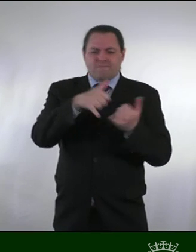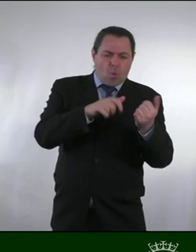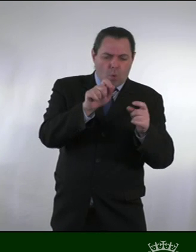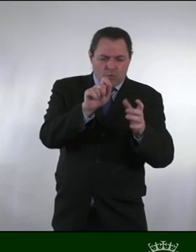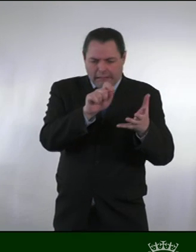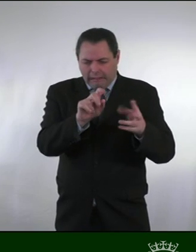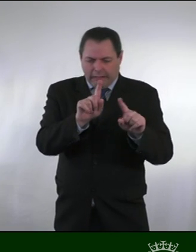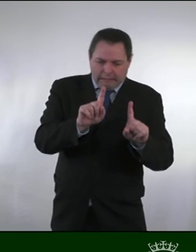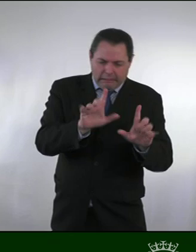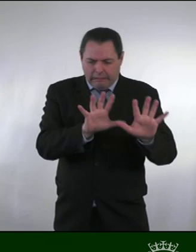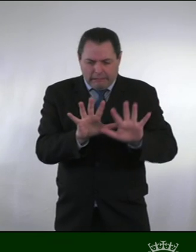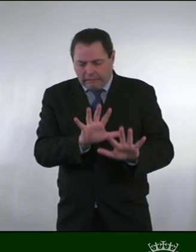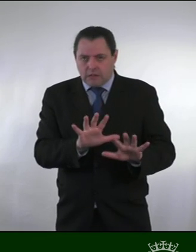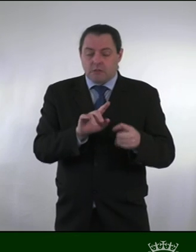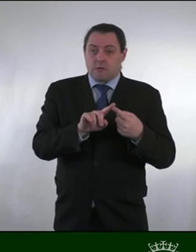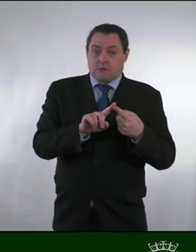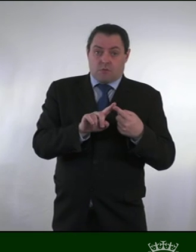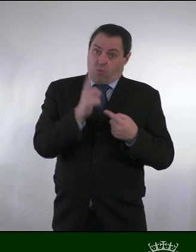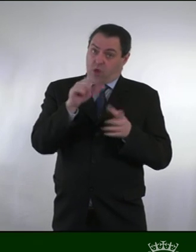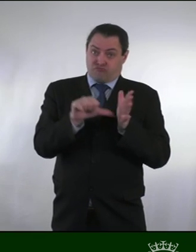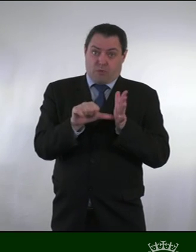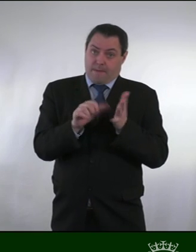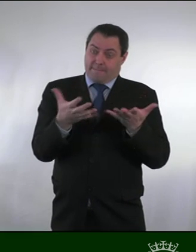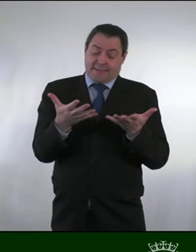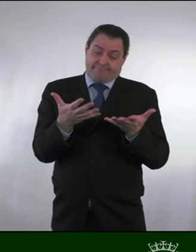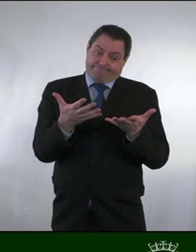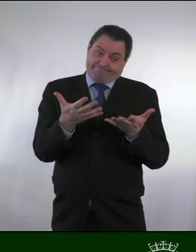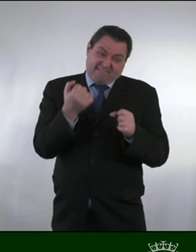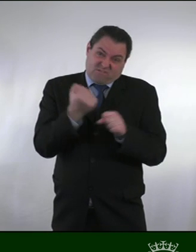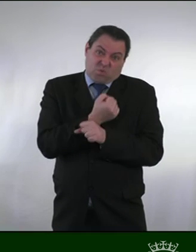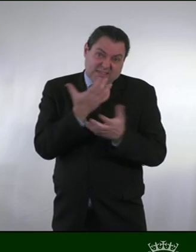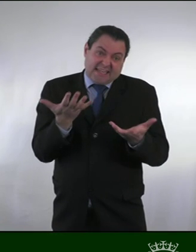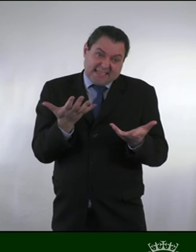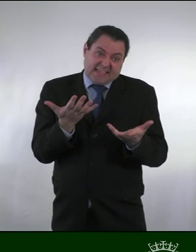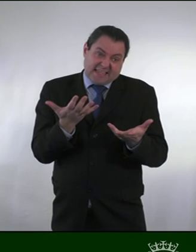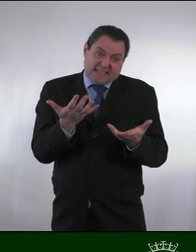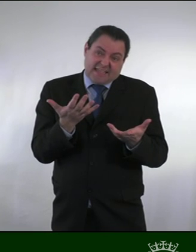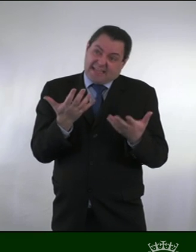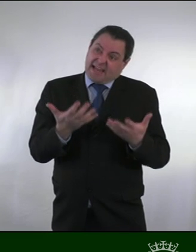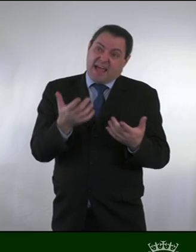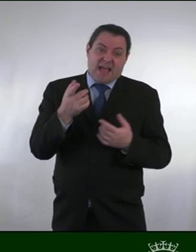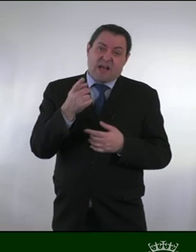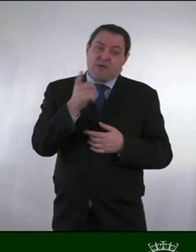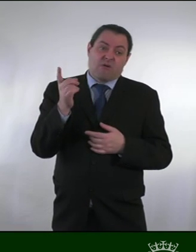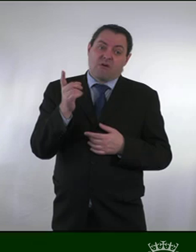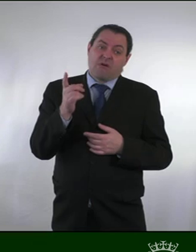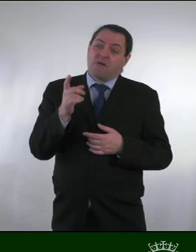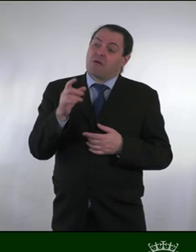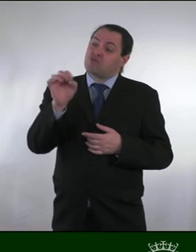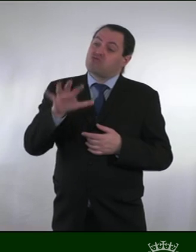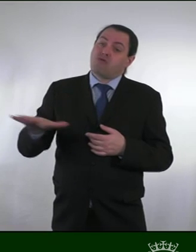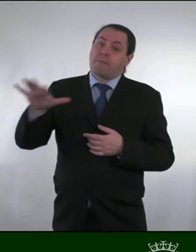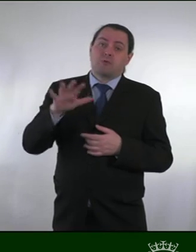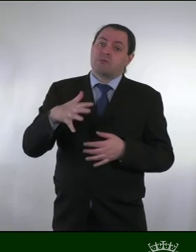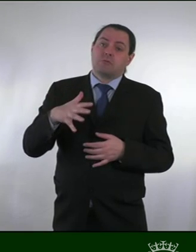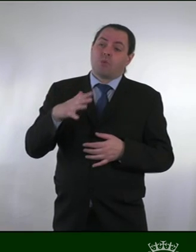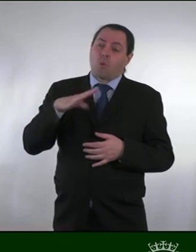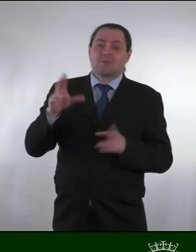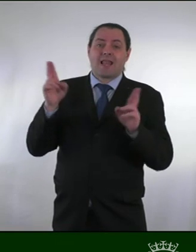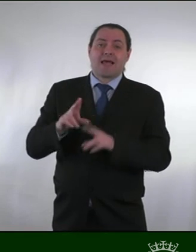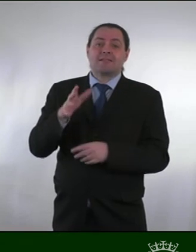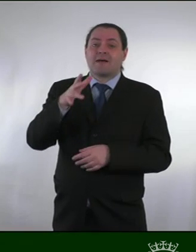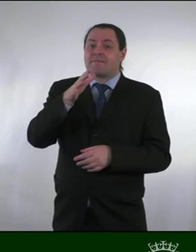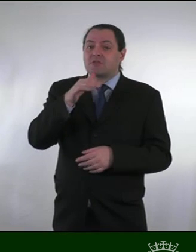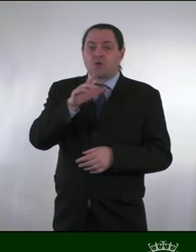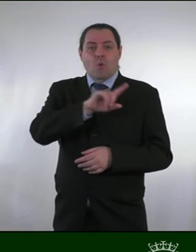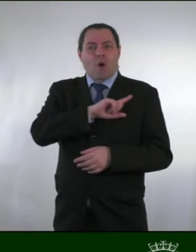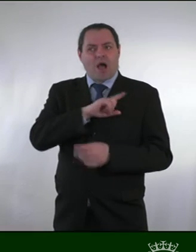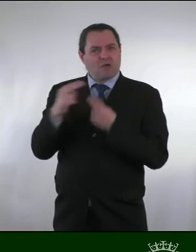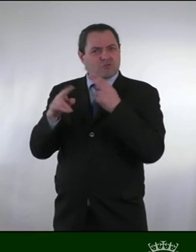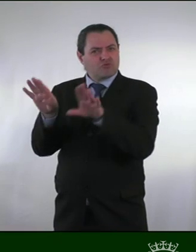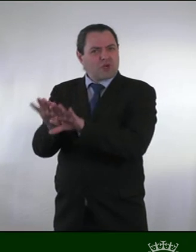Indeed, one of the biggest problems is that, alas, there is a decline in appetite for fish in continental markets just because most of the restaurants, as the right honourable Gentleman knows, are shut.